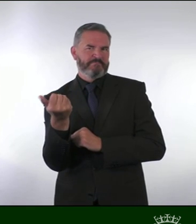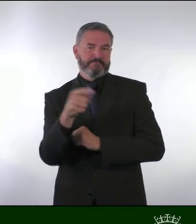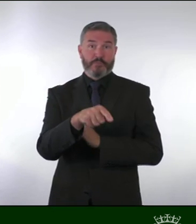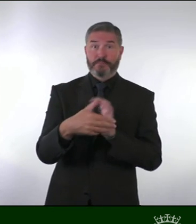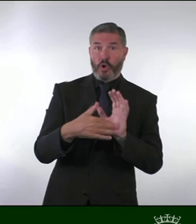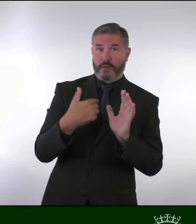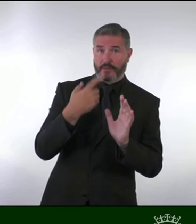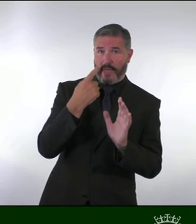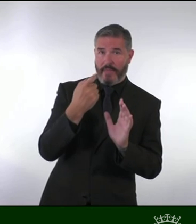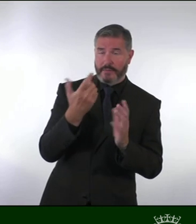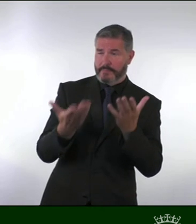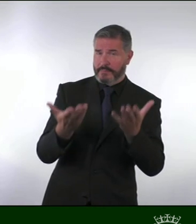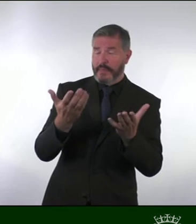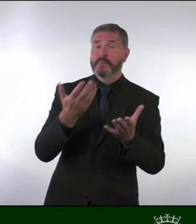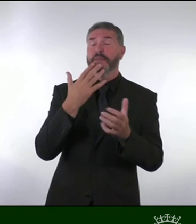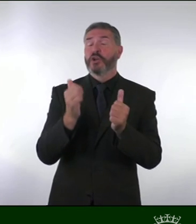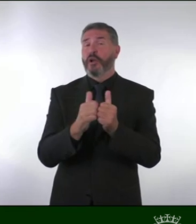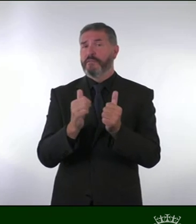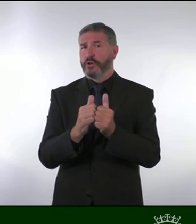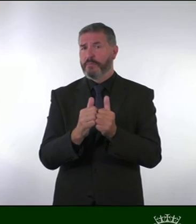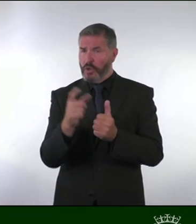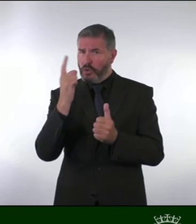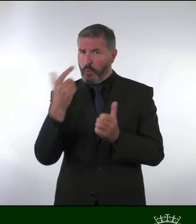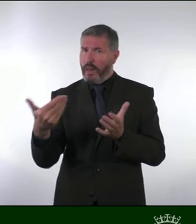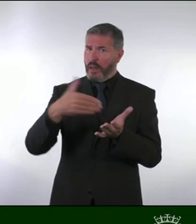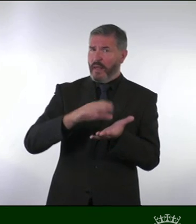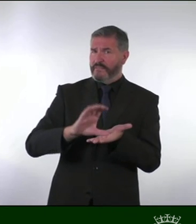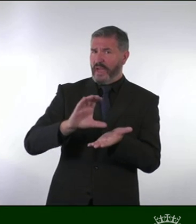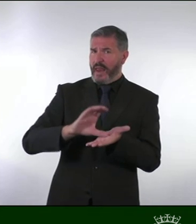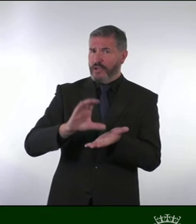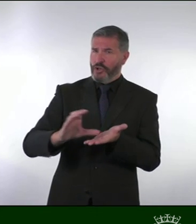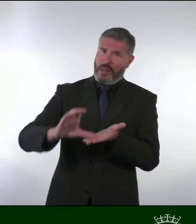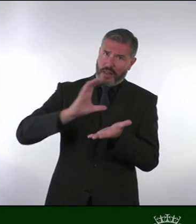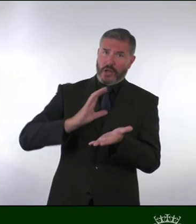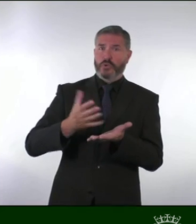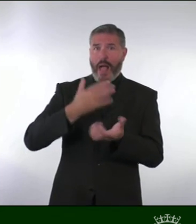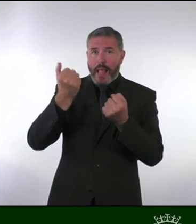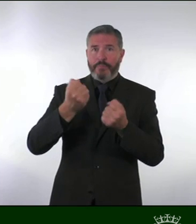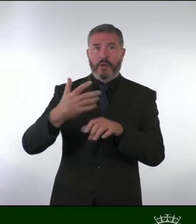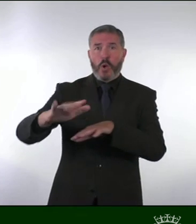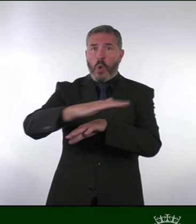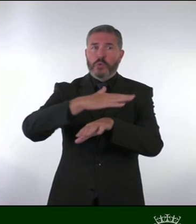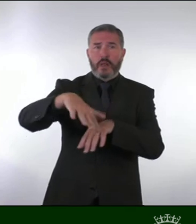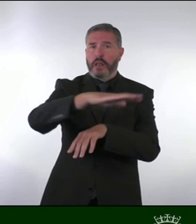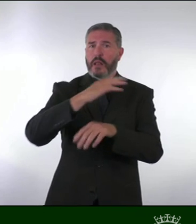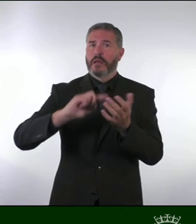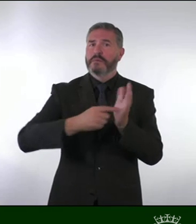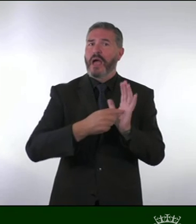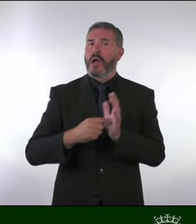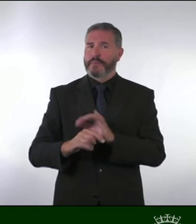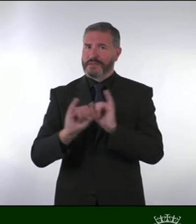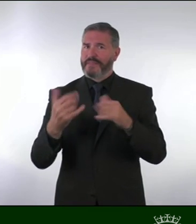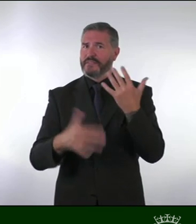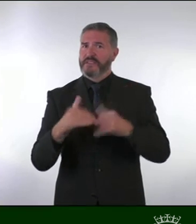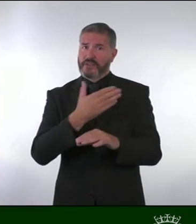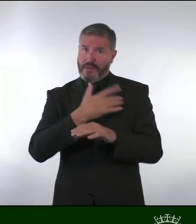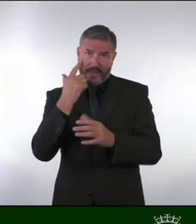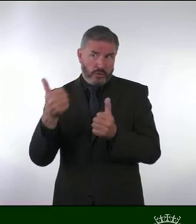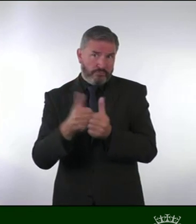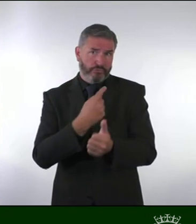Can my right honourable Friend confirm that the Government are looking at further financial measures to help the coastal towns that have been hardest hit in their time of need?